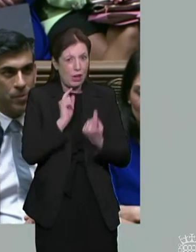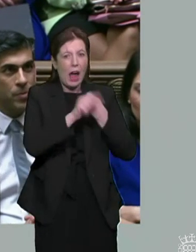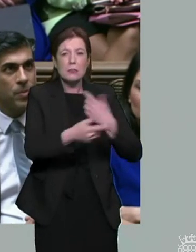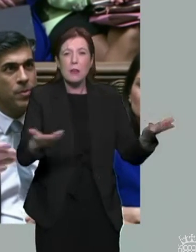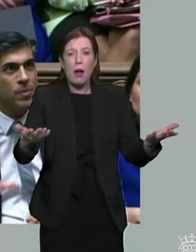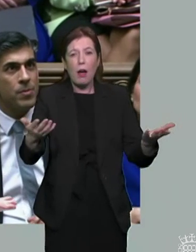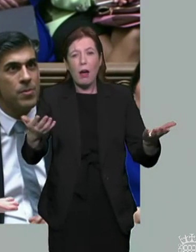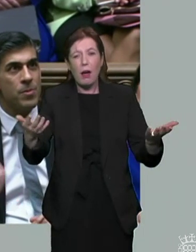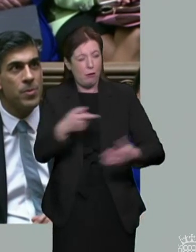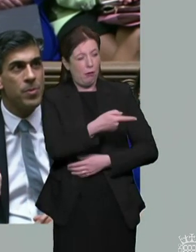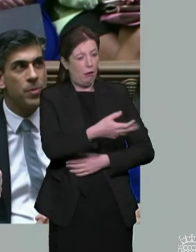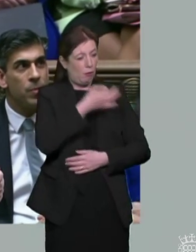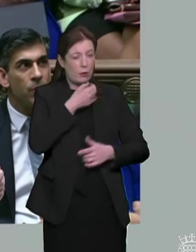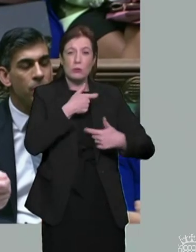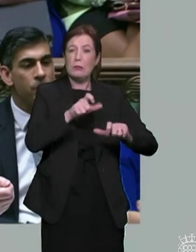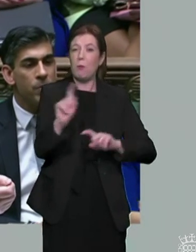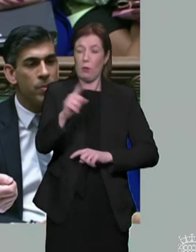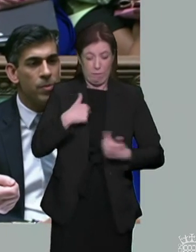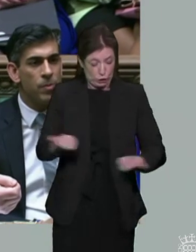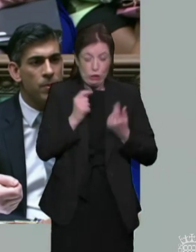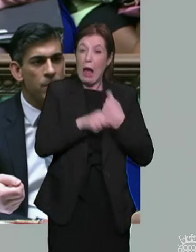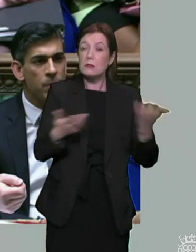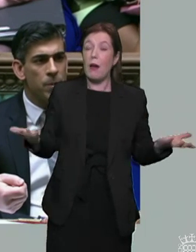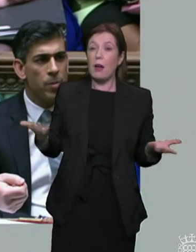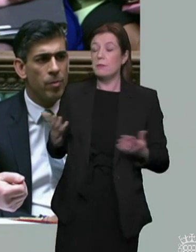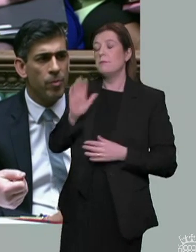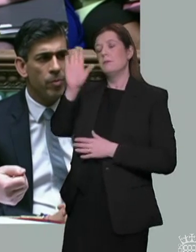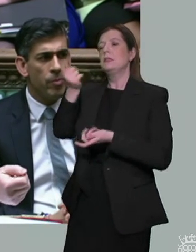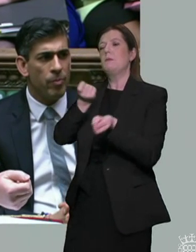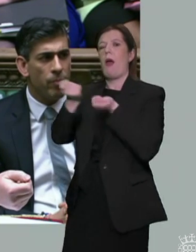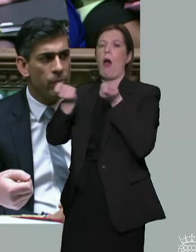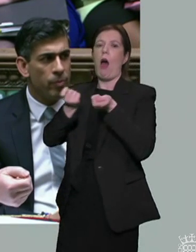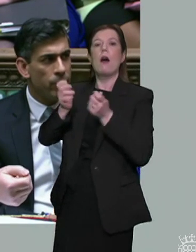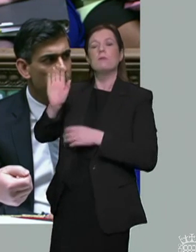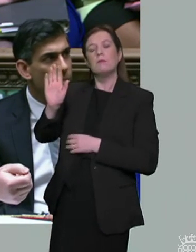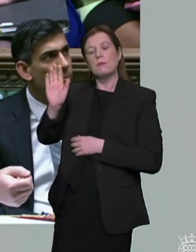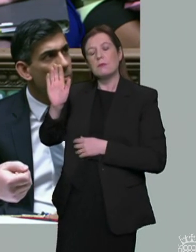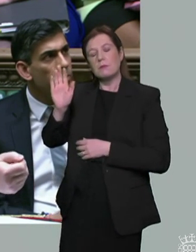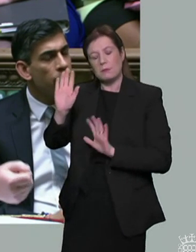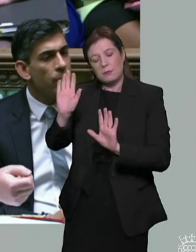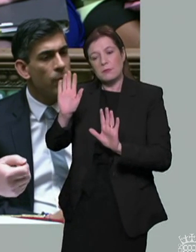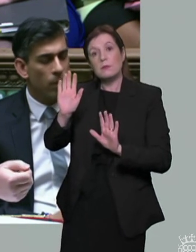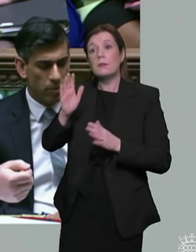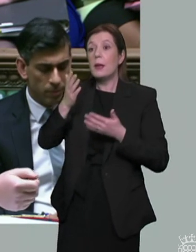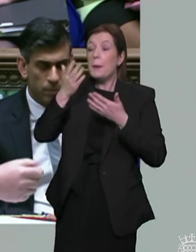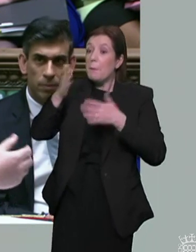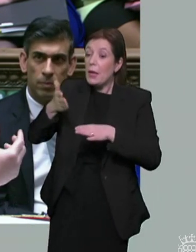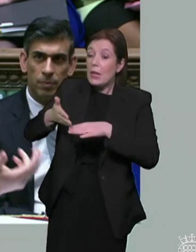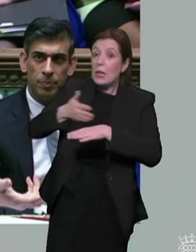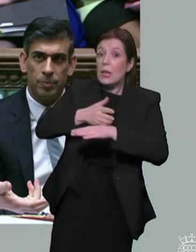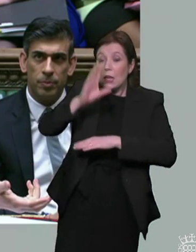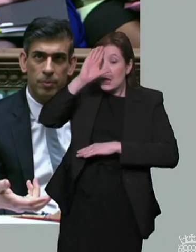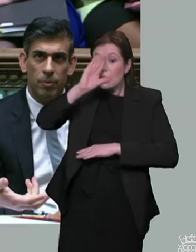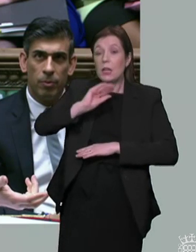The point at issue is whether or not the Government were properly notified.